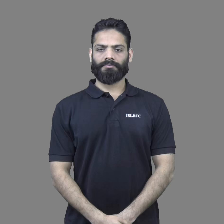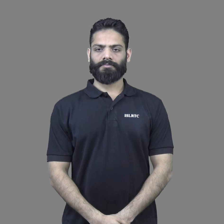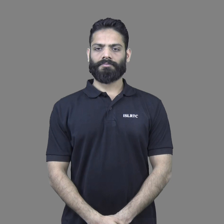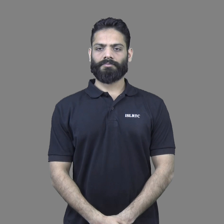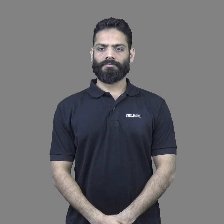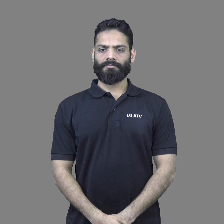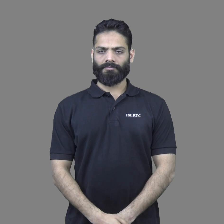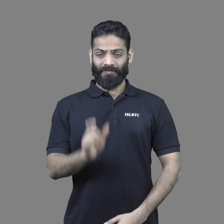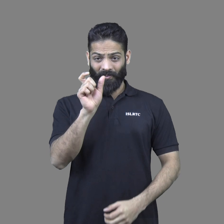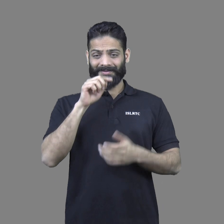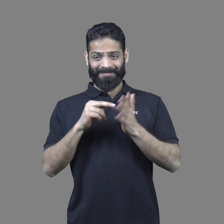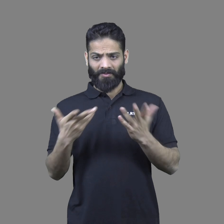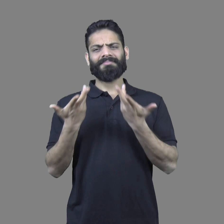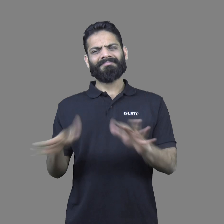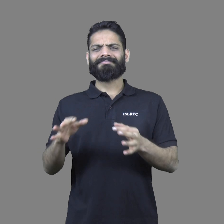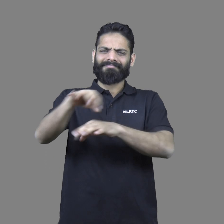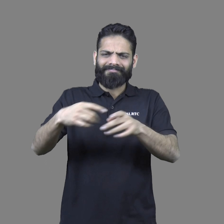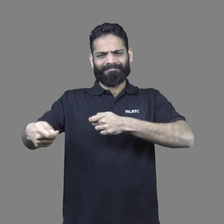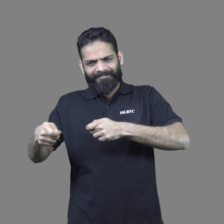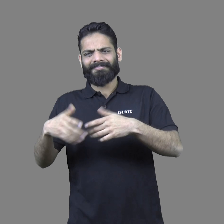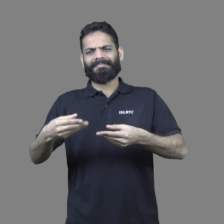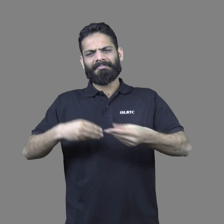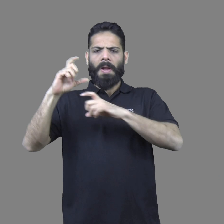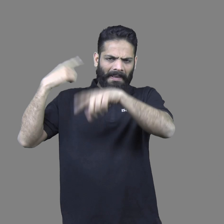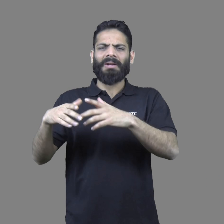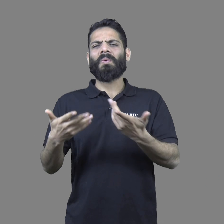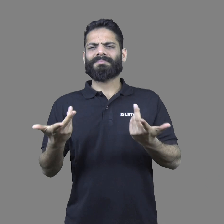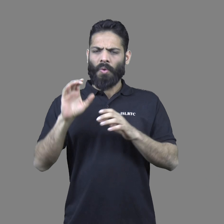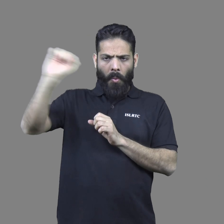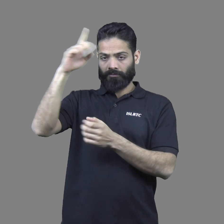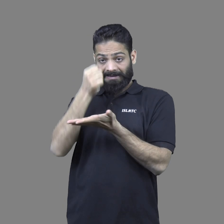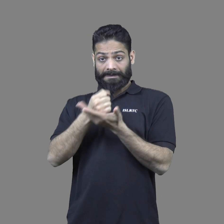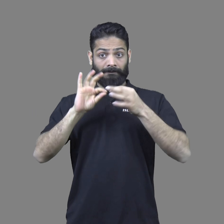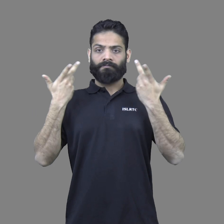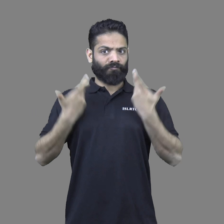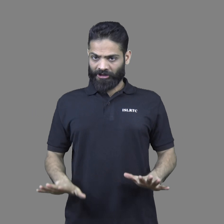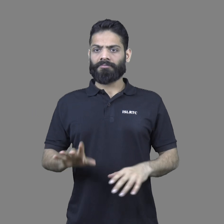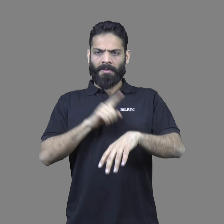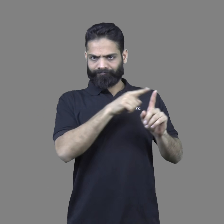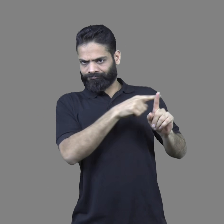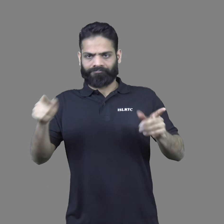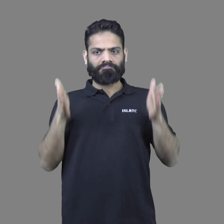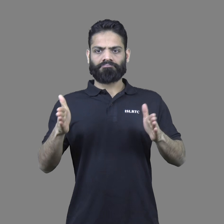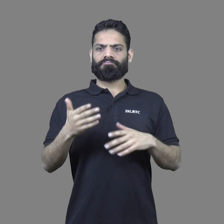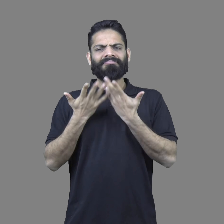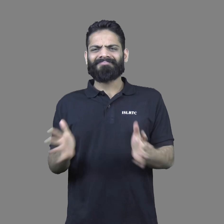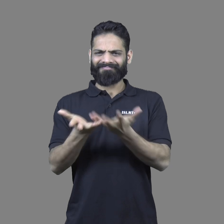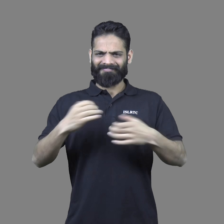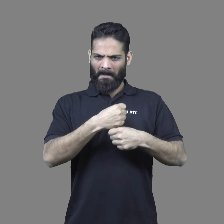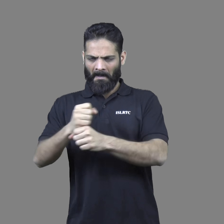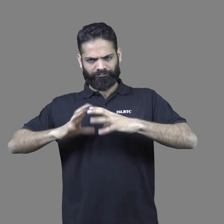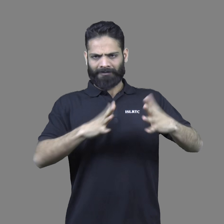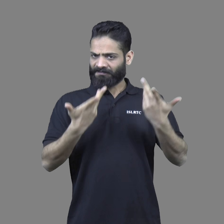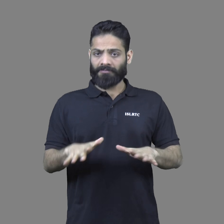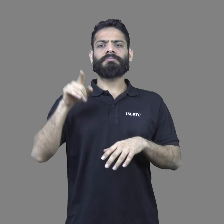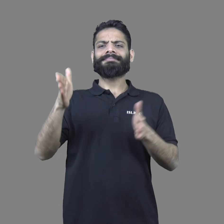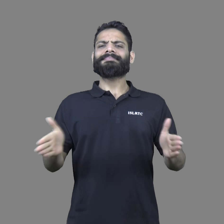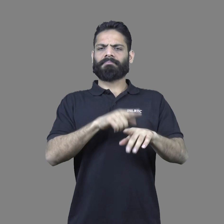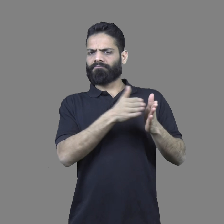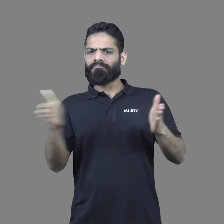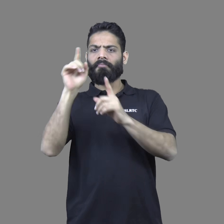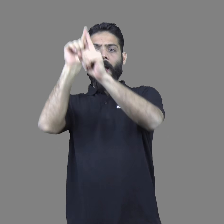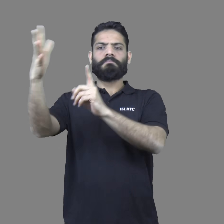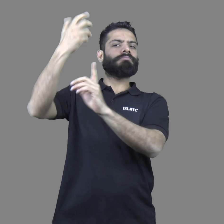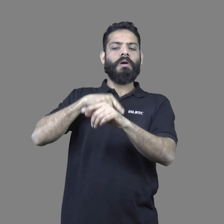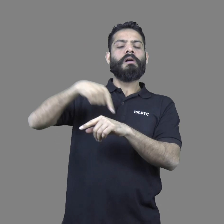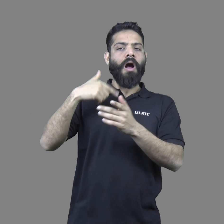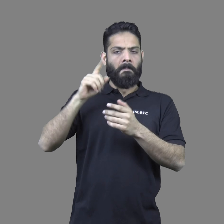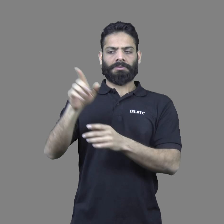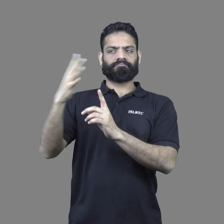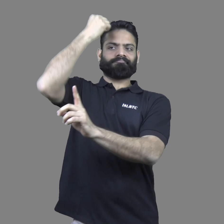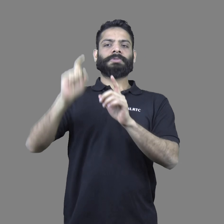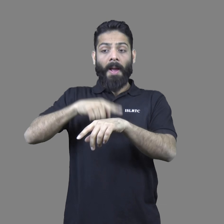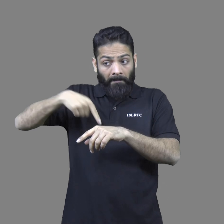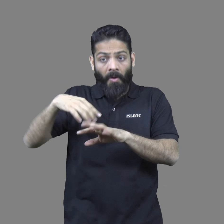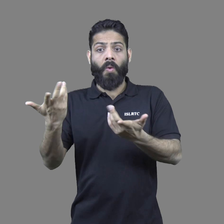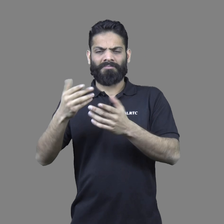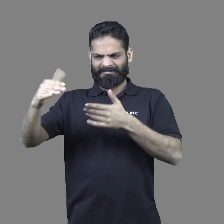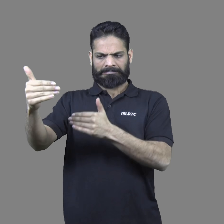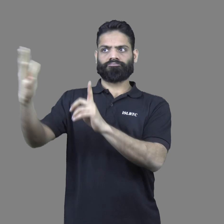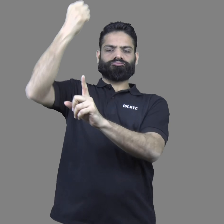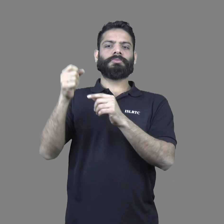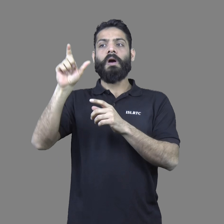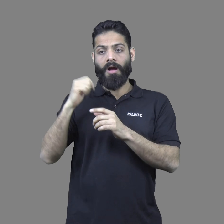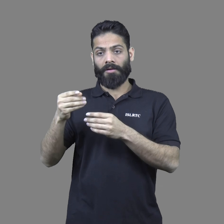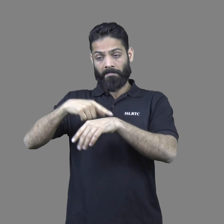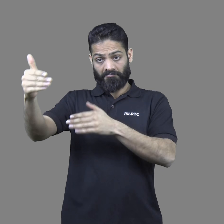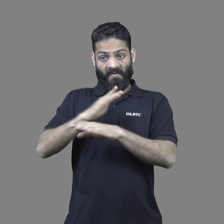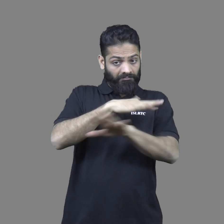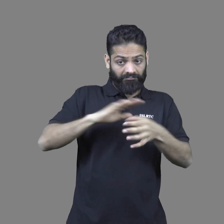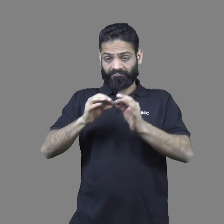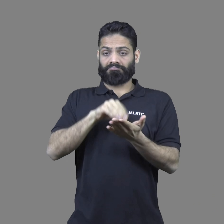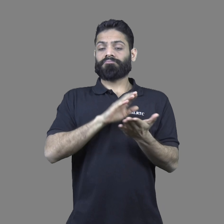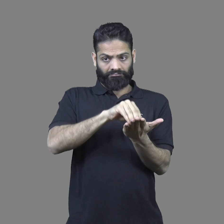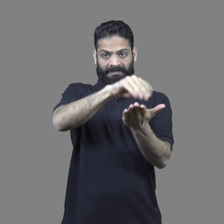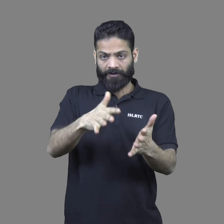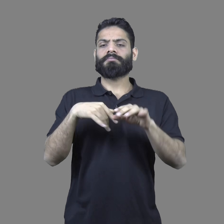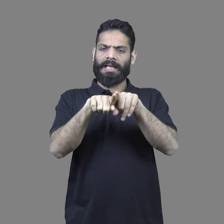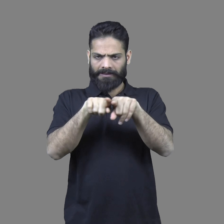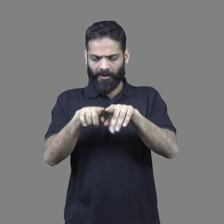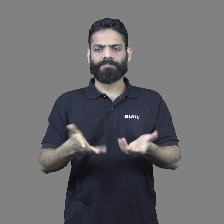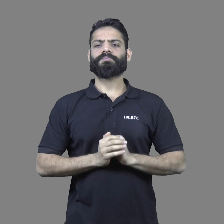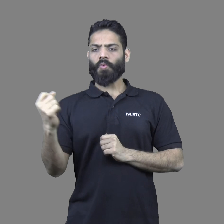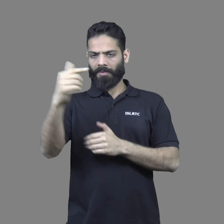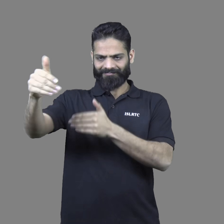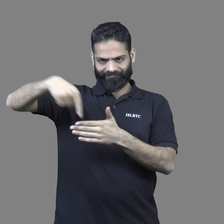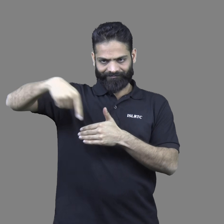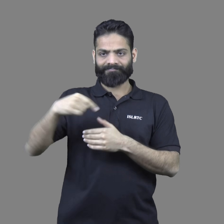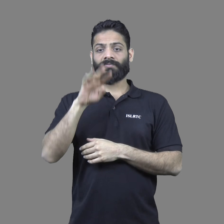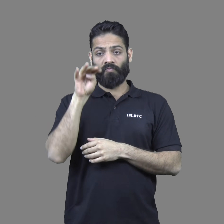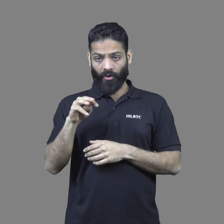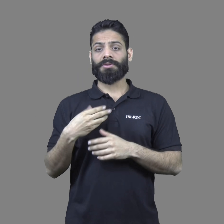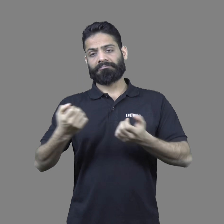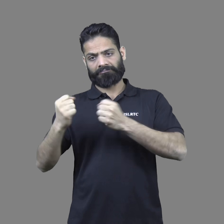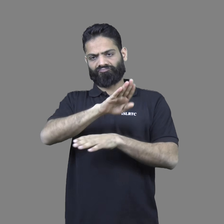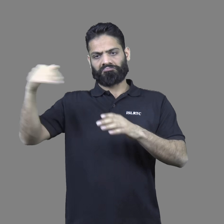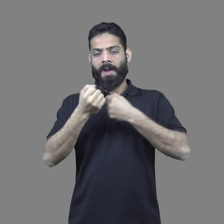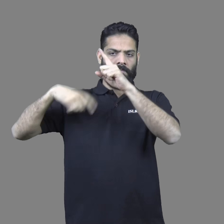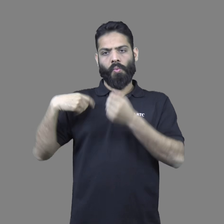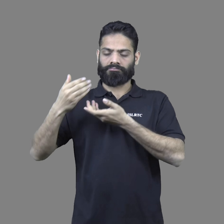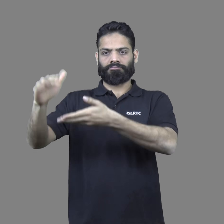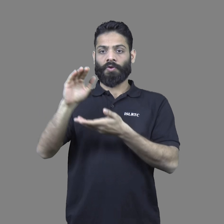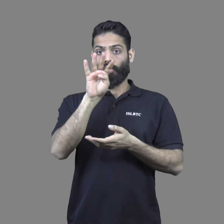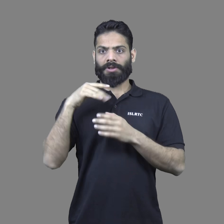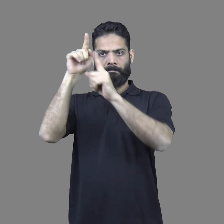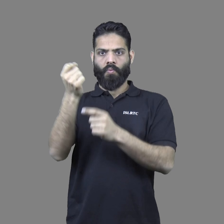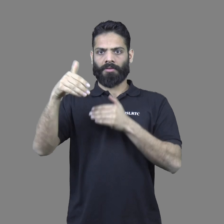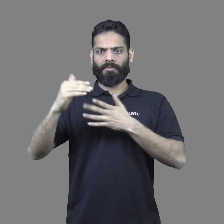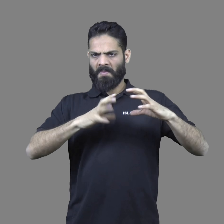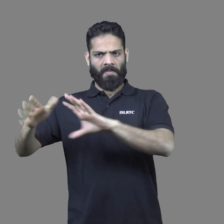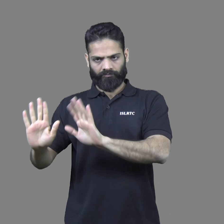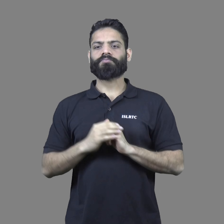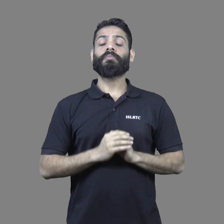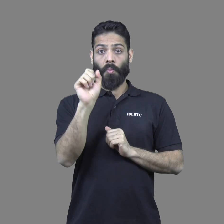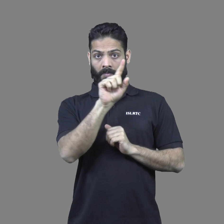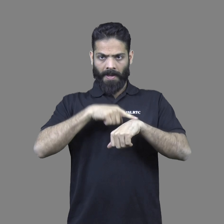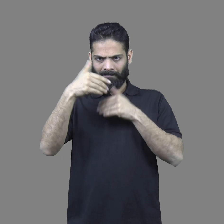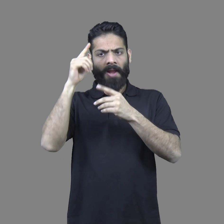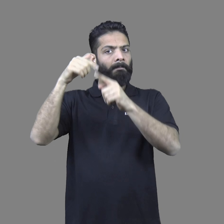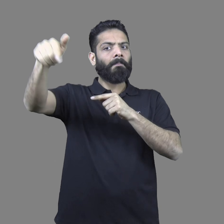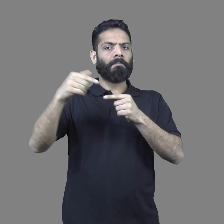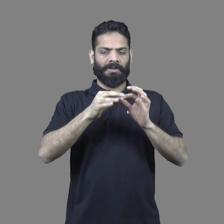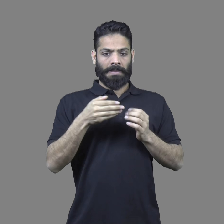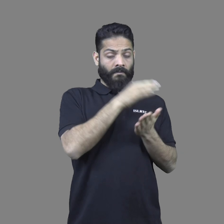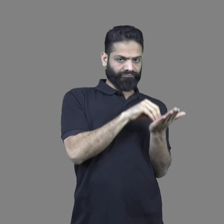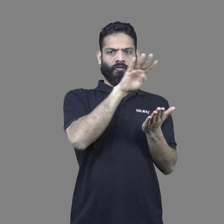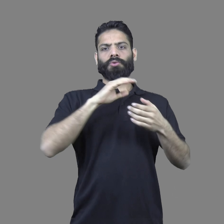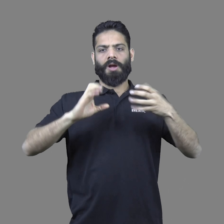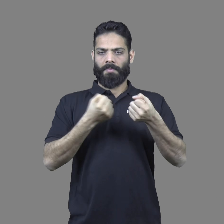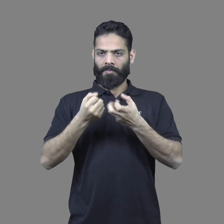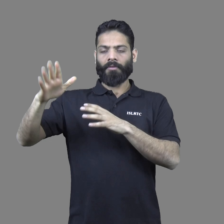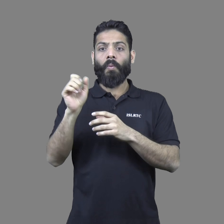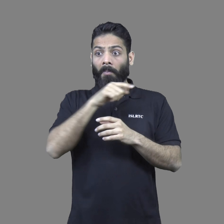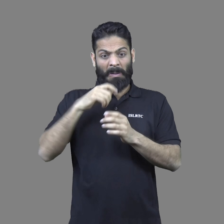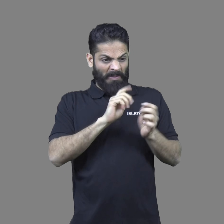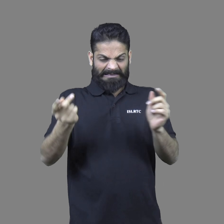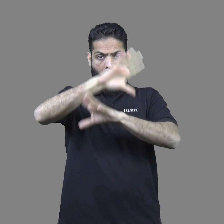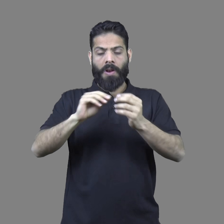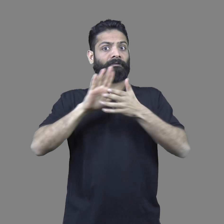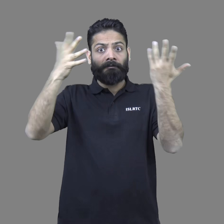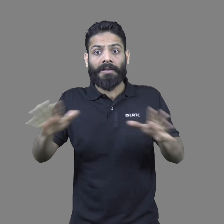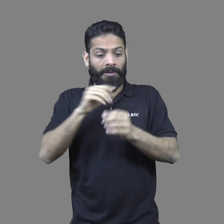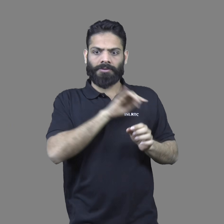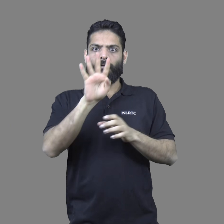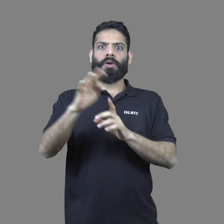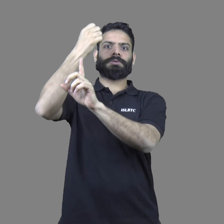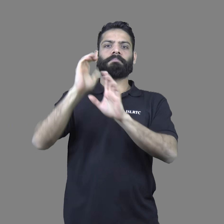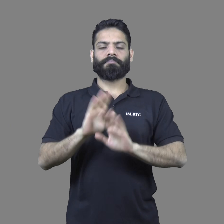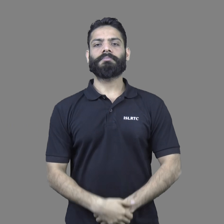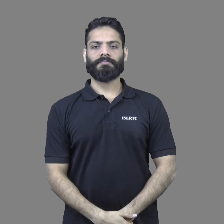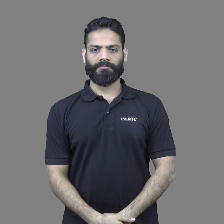Target